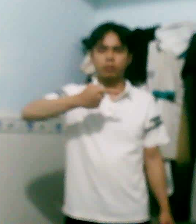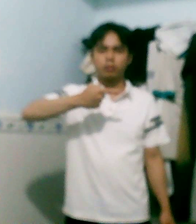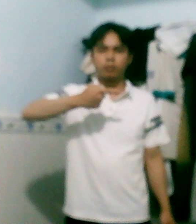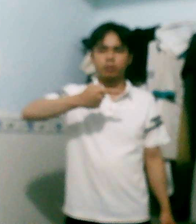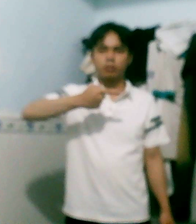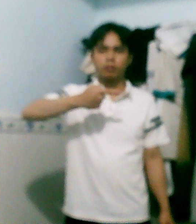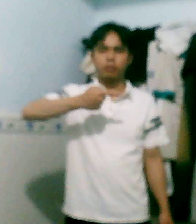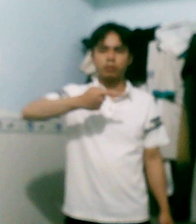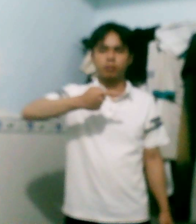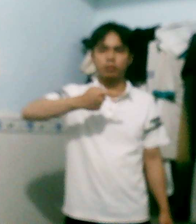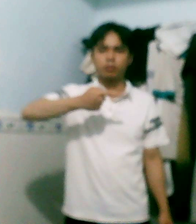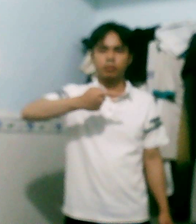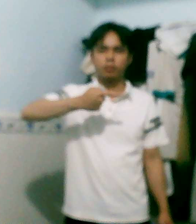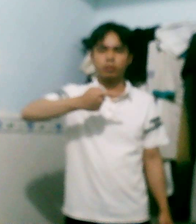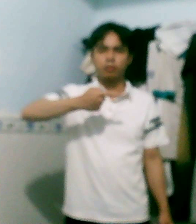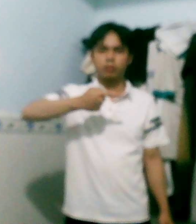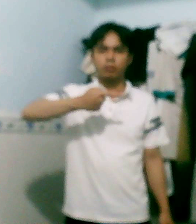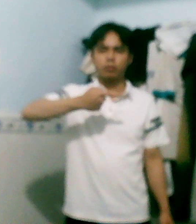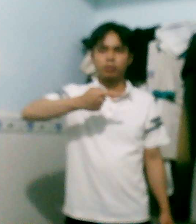g